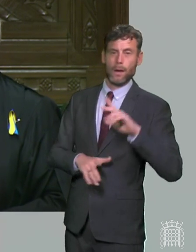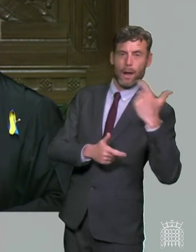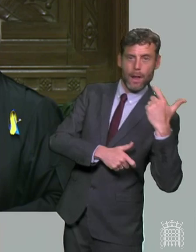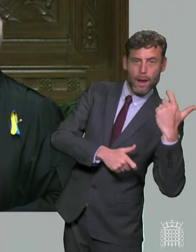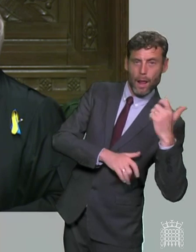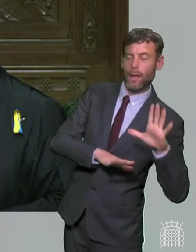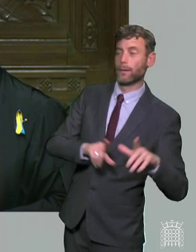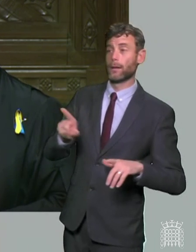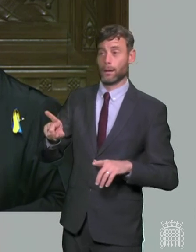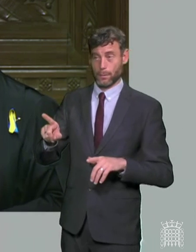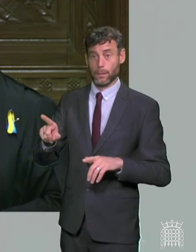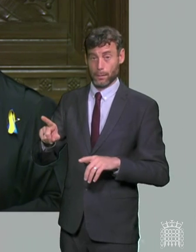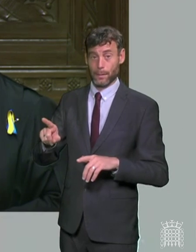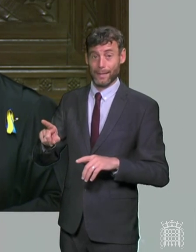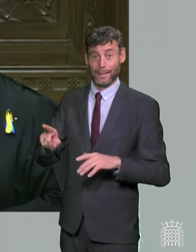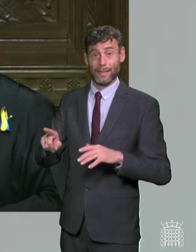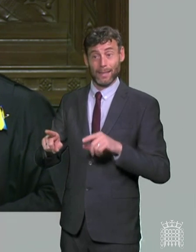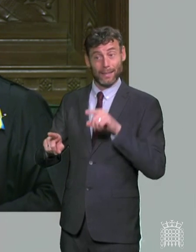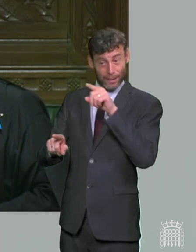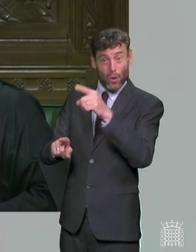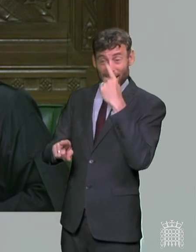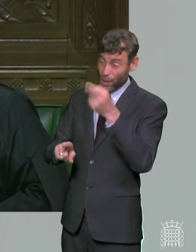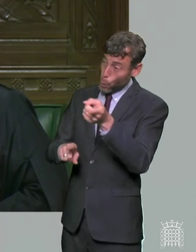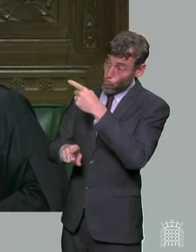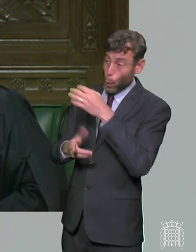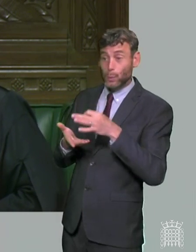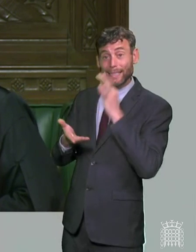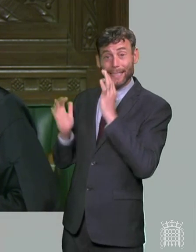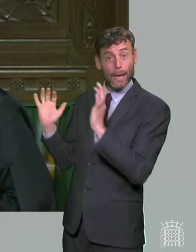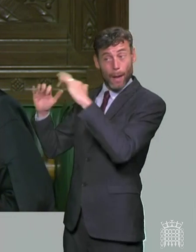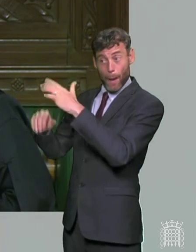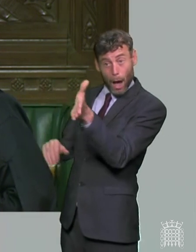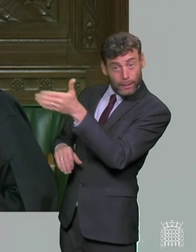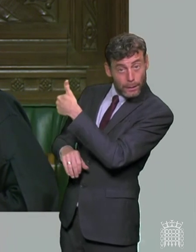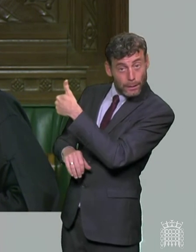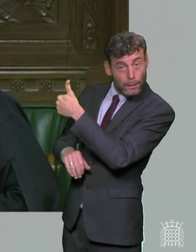Order. Mr Cleverly, we have a tea party gathering. I am sure you do not want to be part of it.